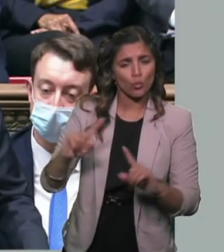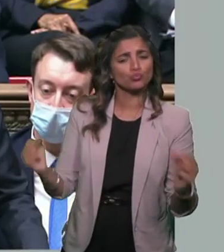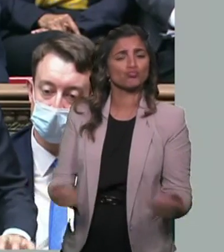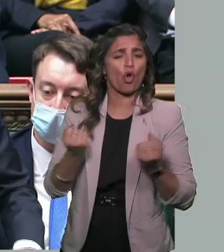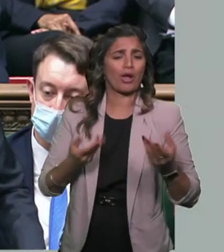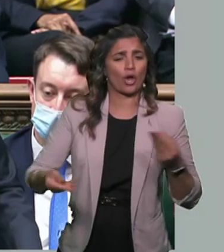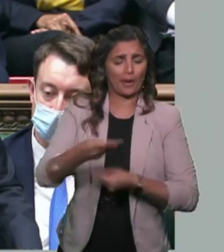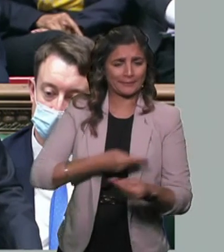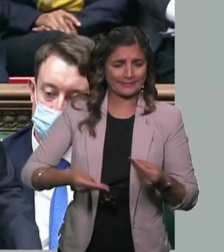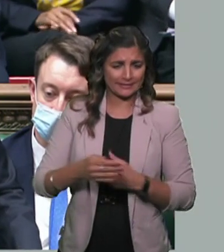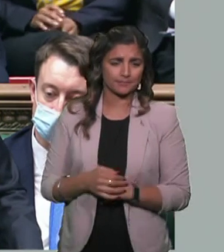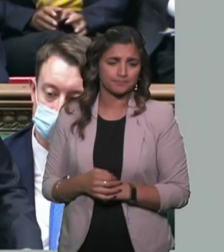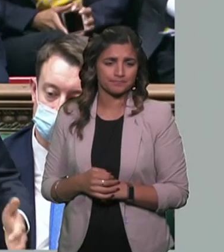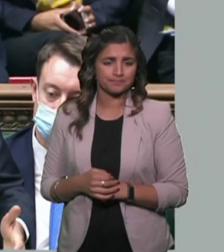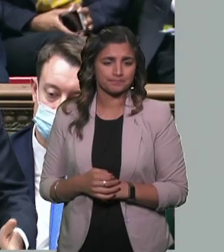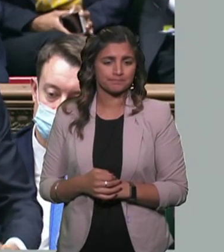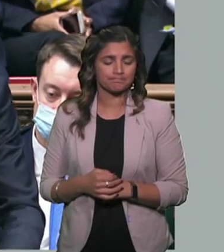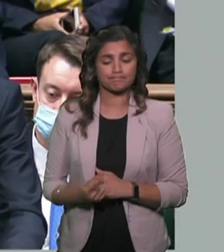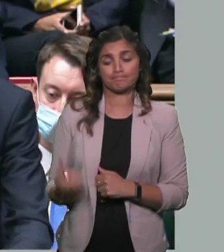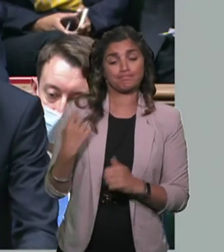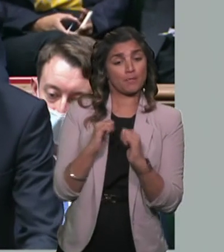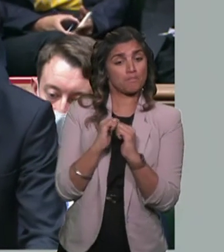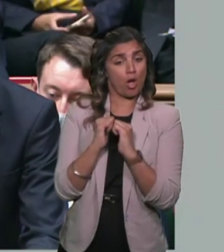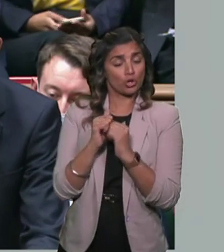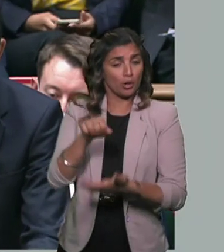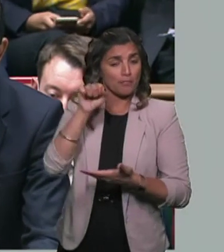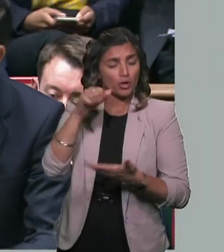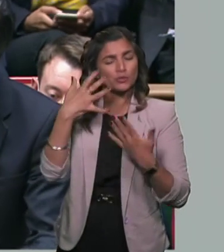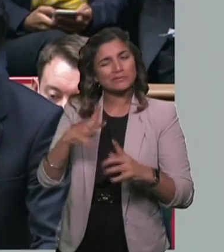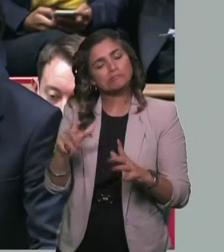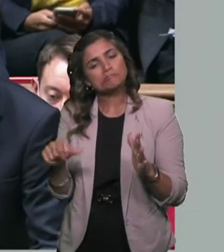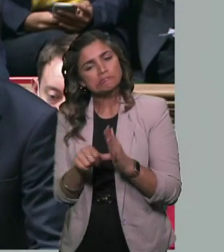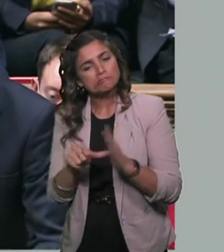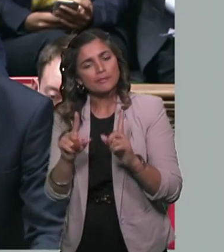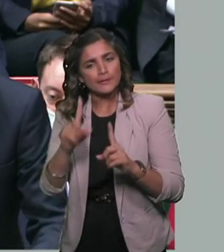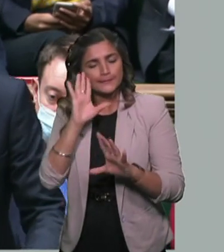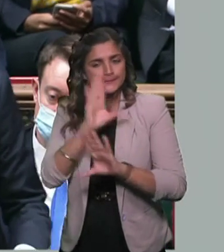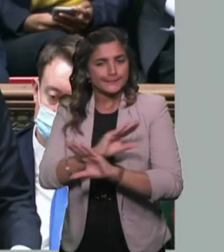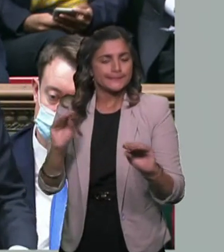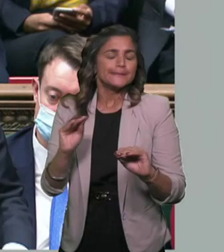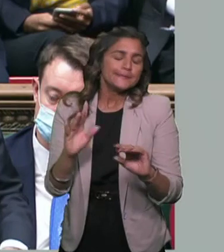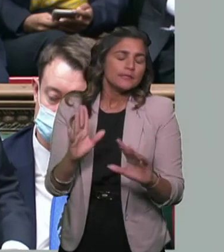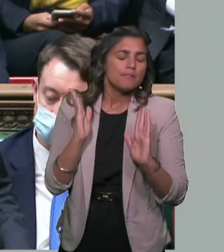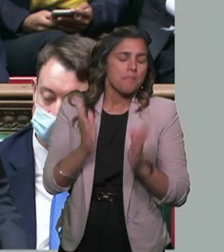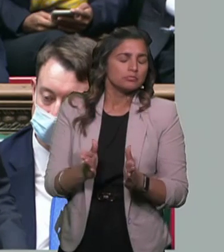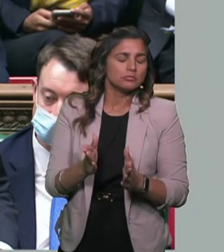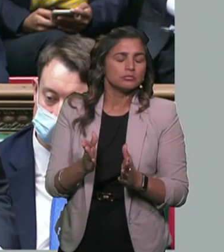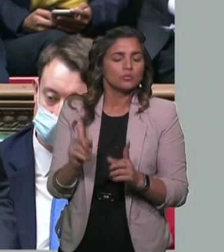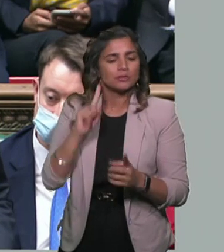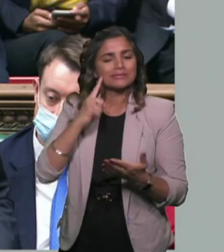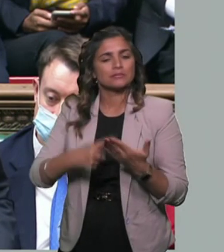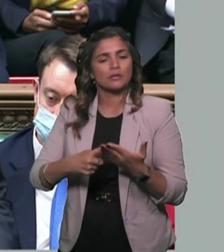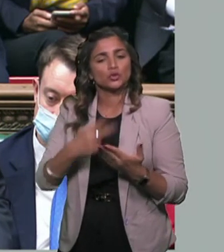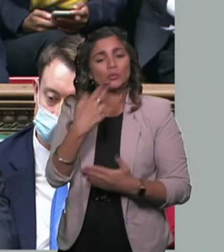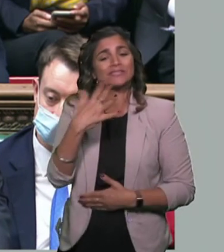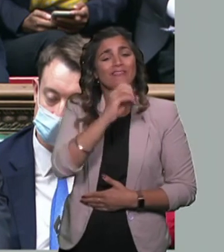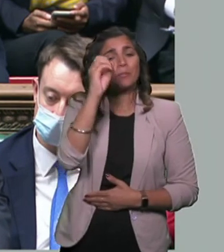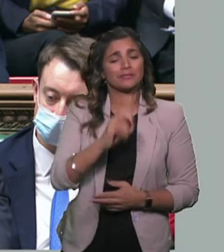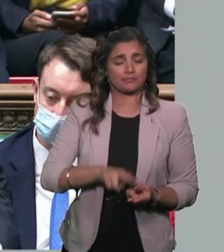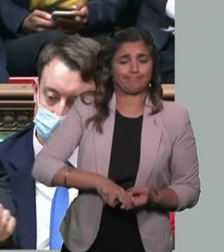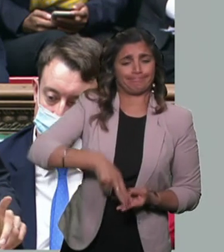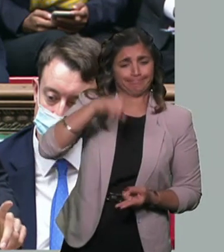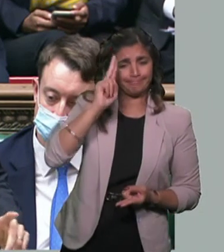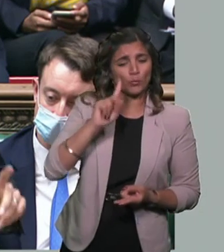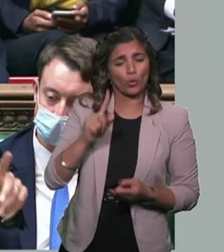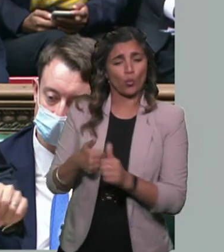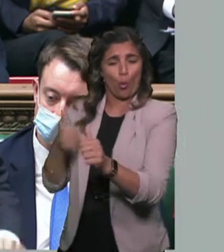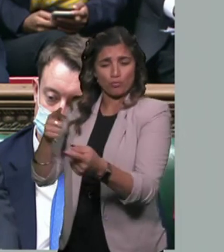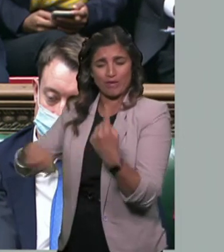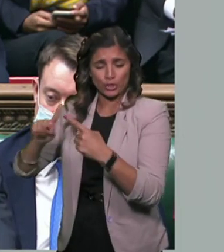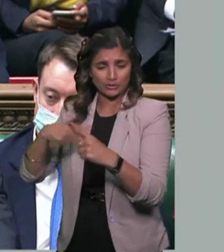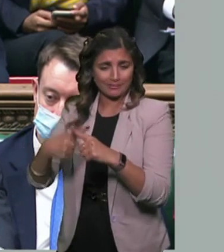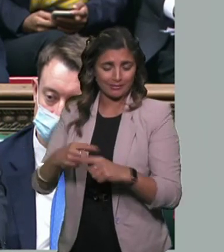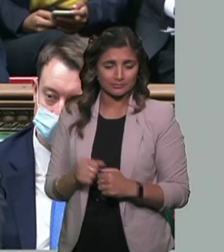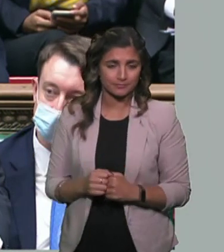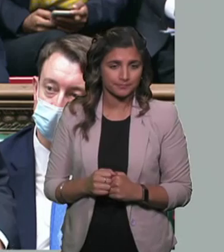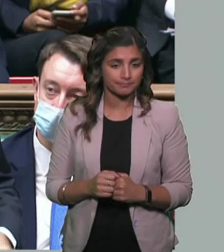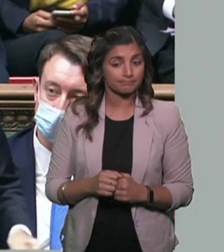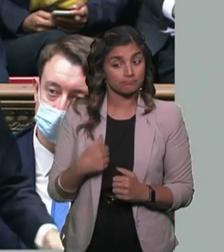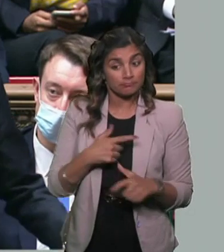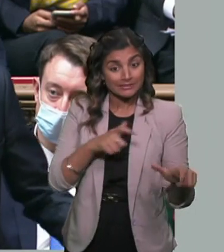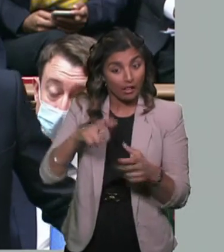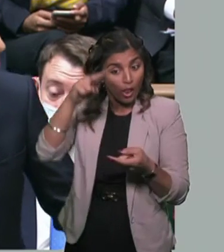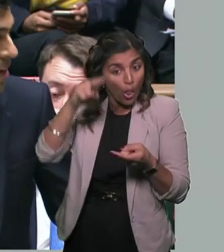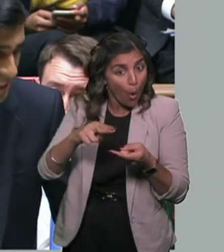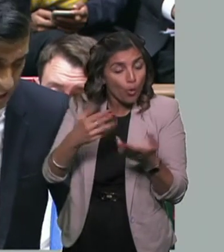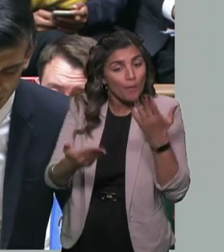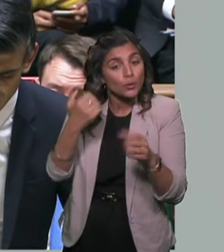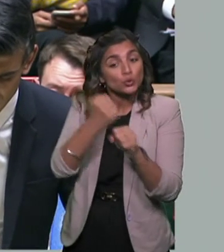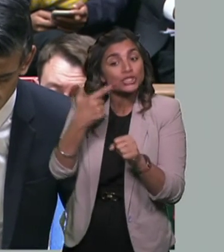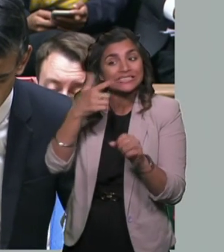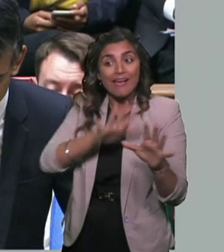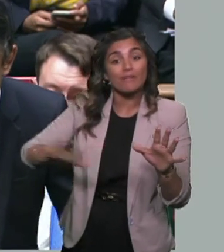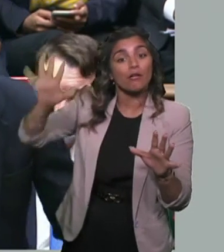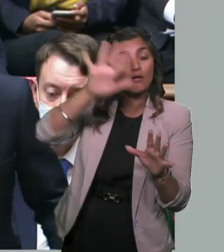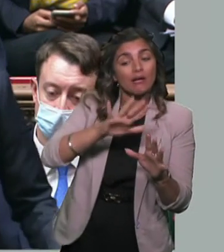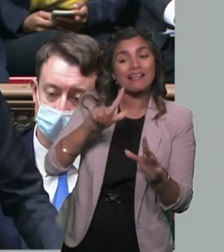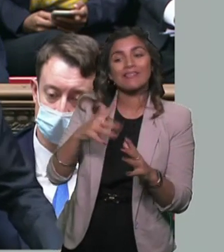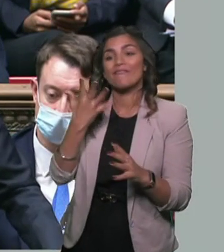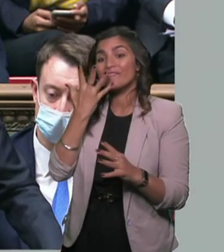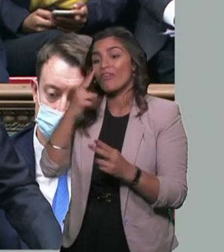At the March Budget, we took the difficult but necessary decision to increase the rate of corporation tax to 25% from 2023, which is still the lowest rate in the G7 and the fifth lowest rate in the G20.